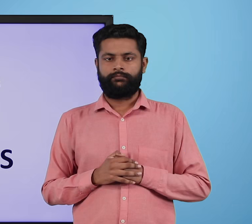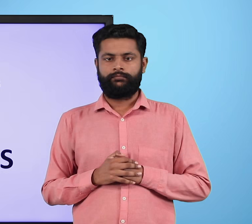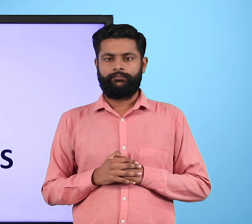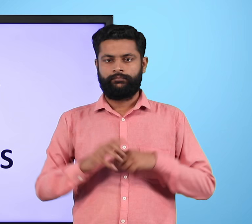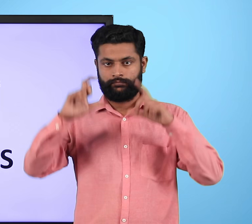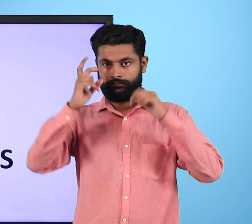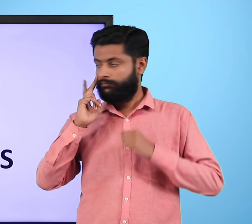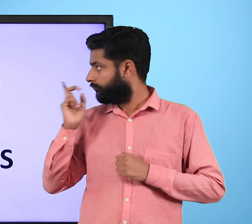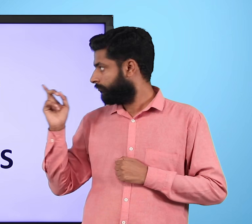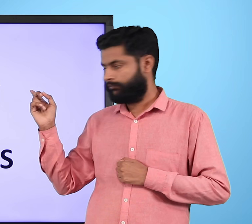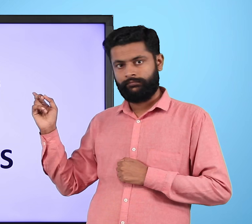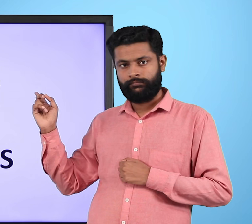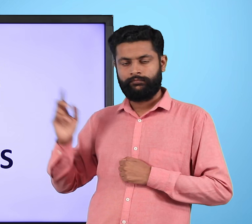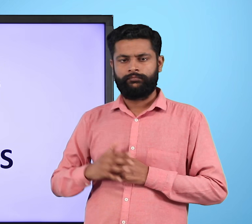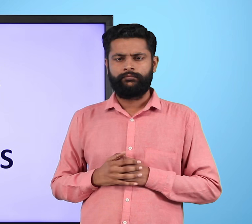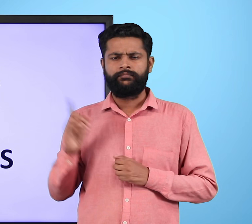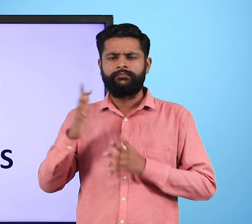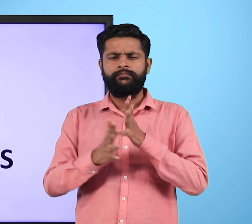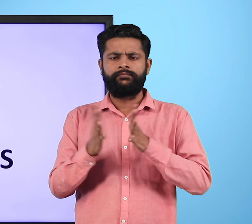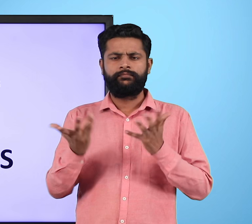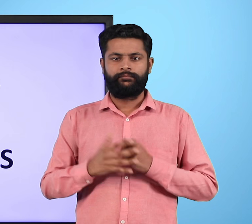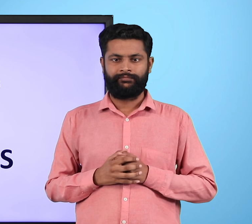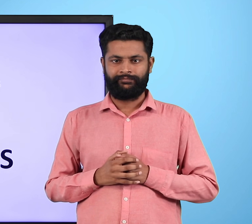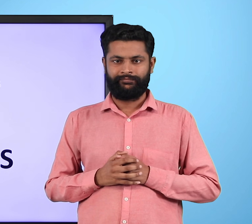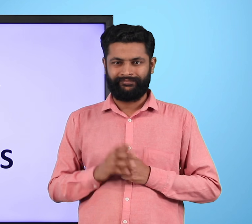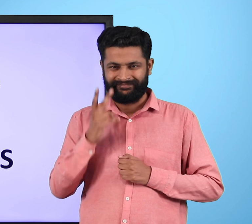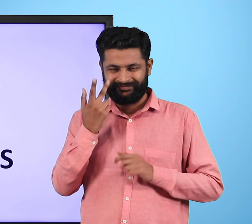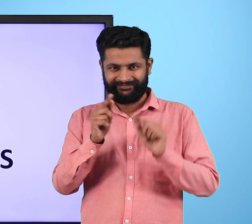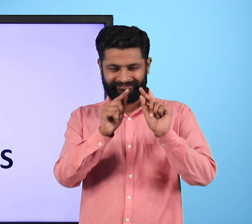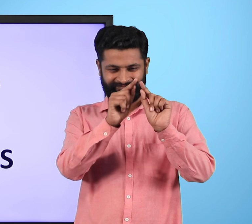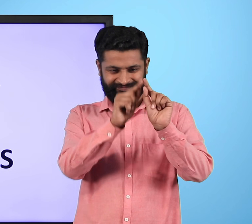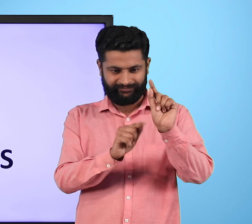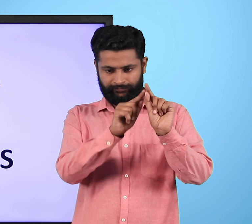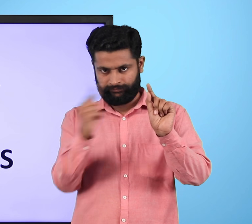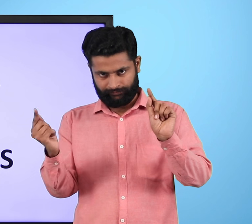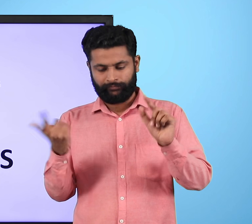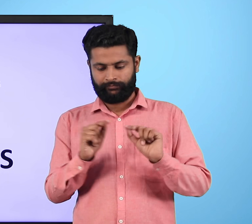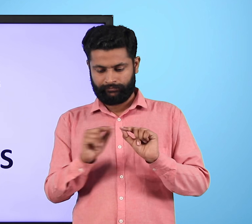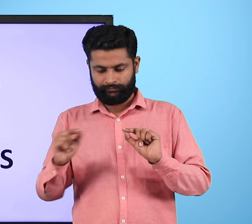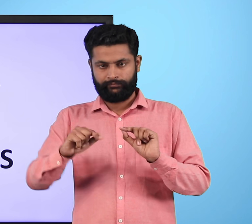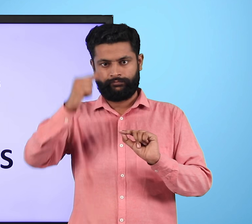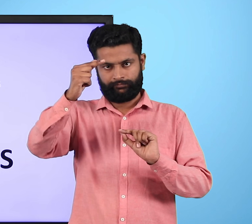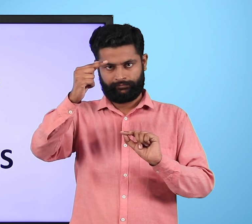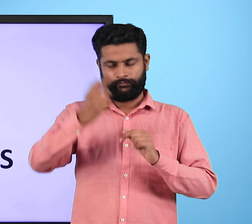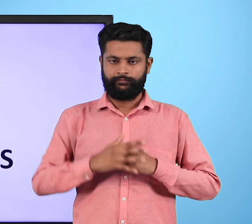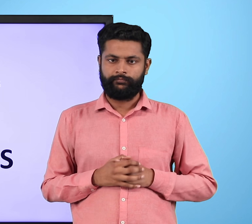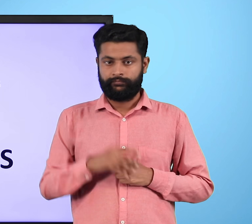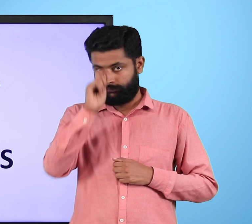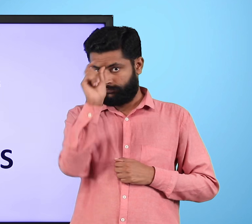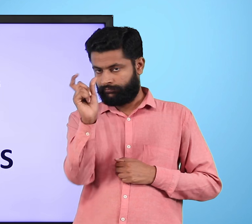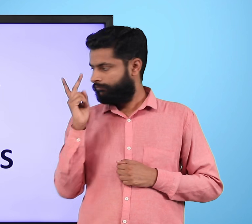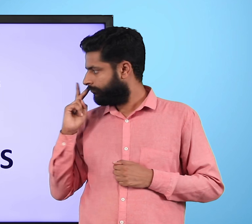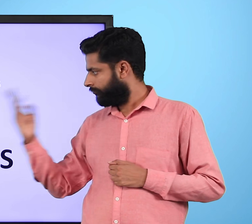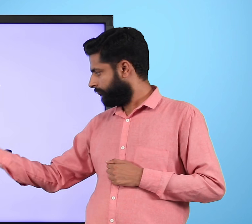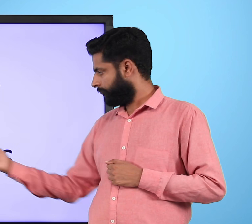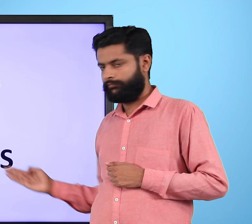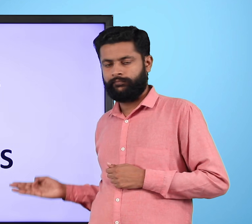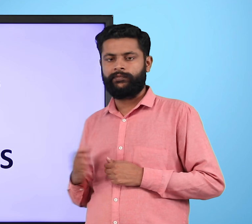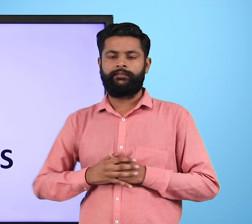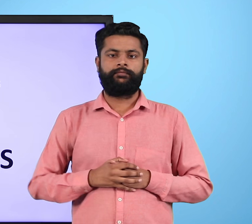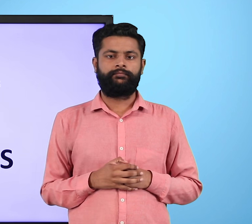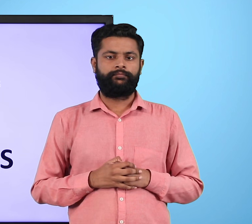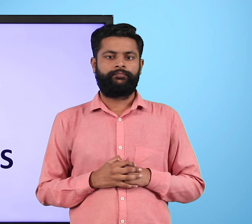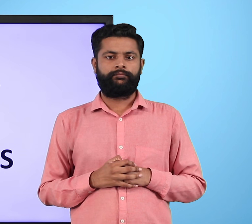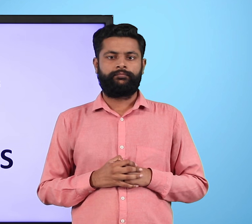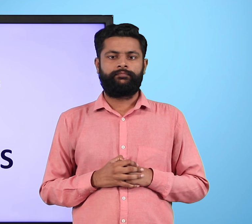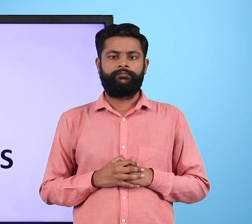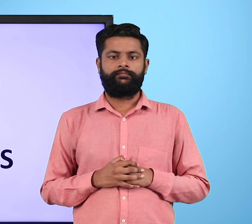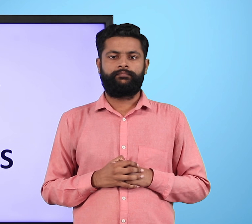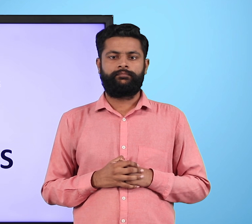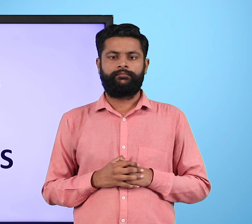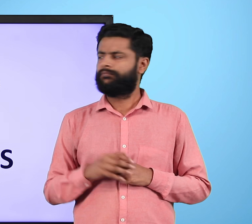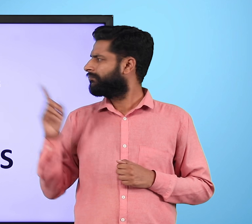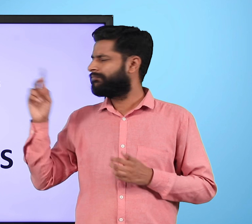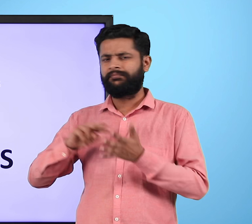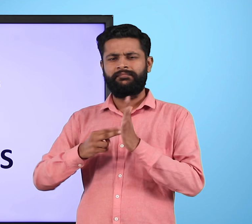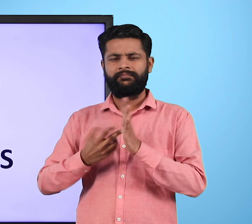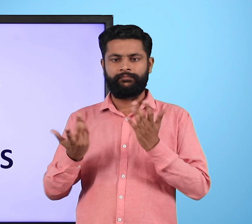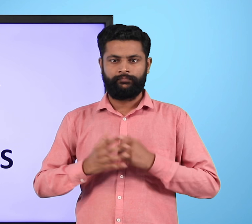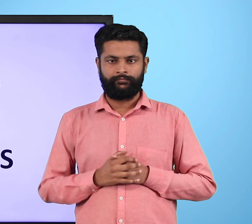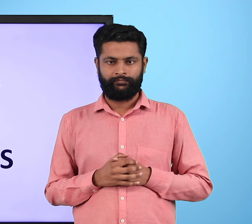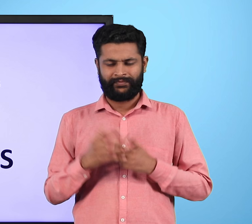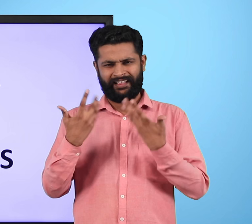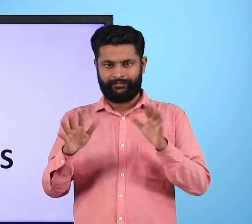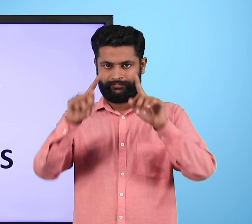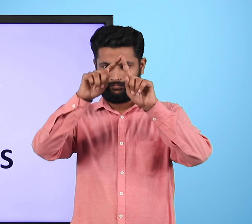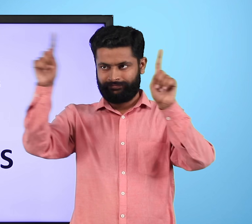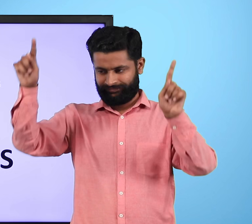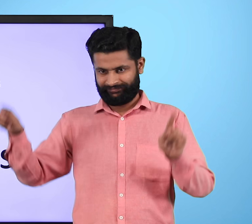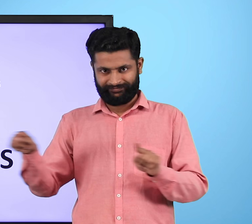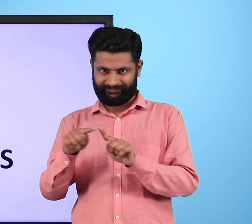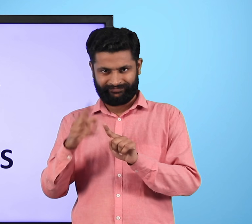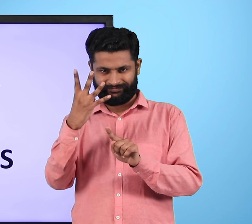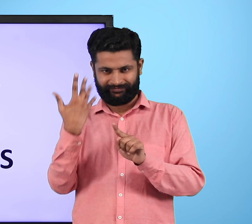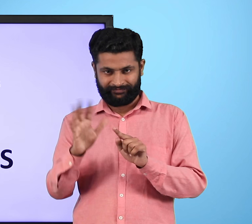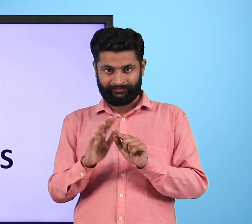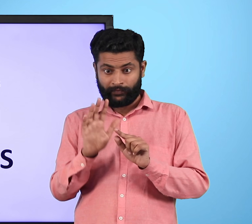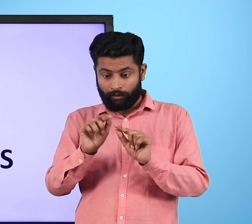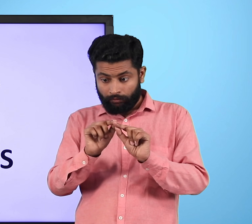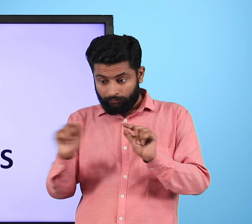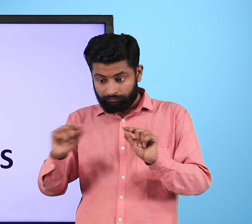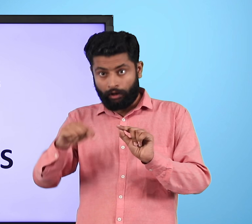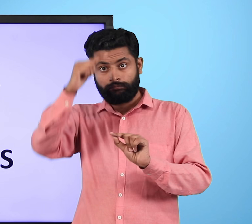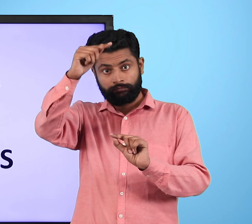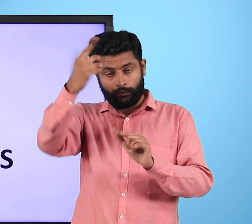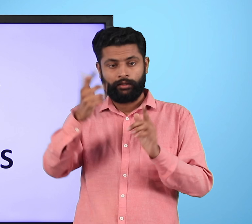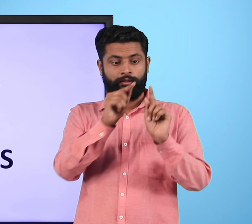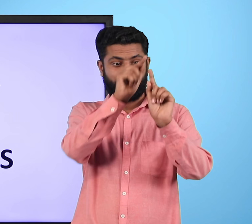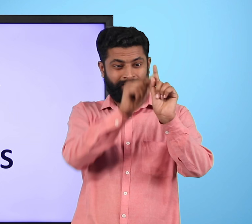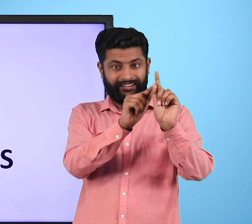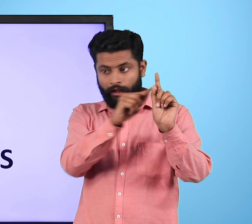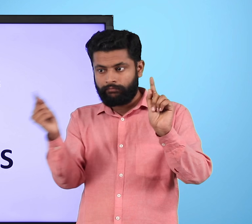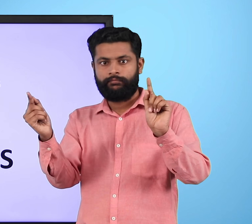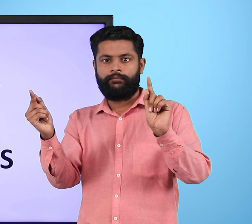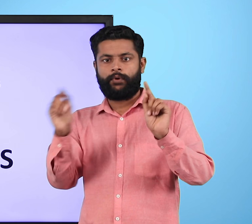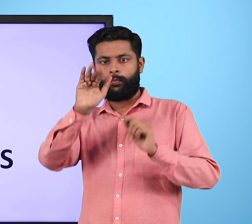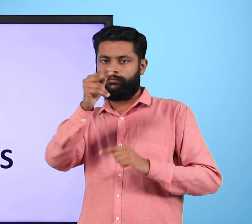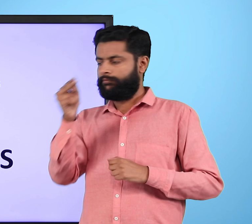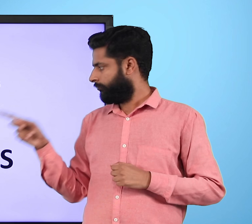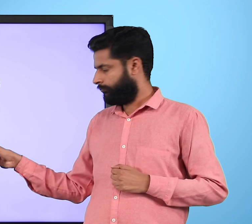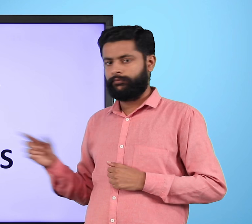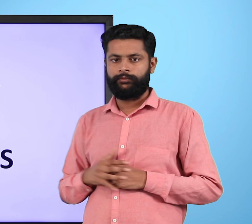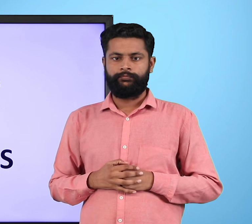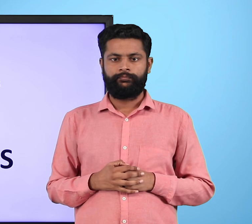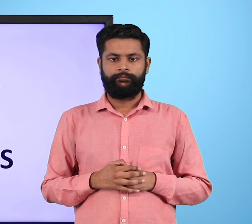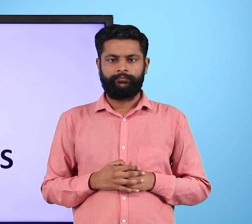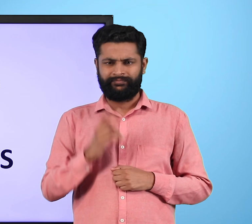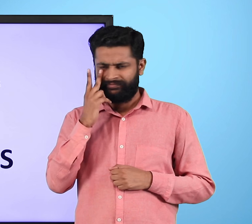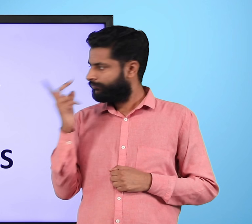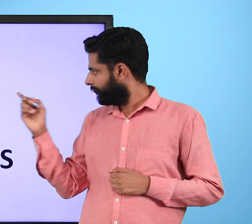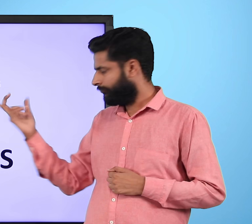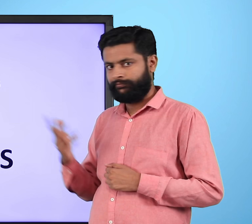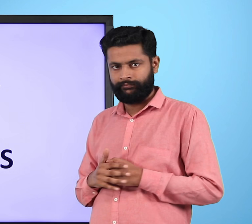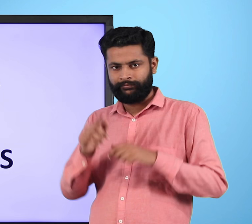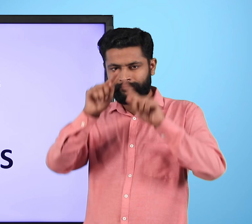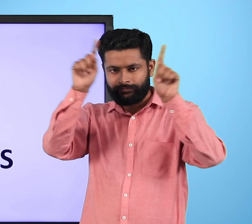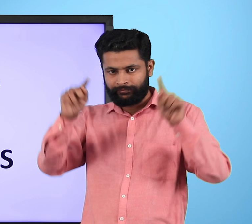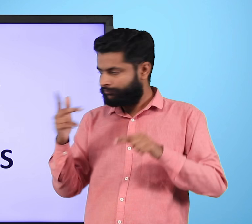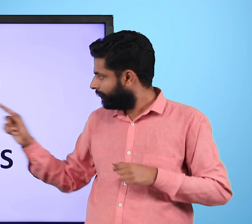Opposite Sides In a quadrilateral, two sides that do not have a common point are opposite sides. In any quadrilateral ABCD, AB & DC and AD